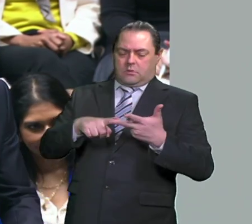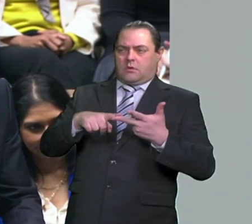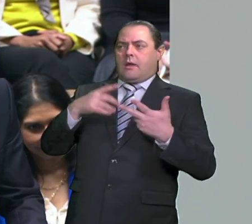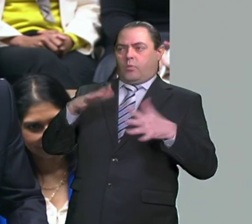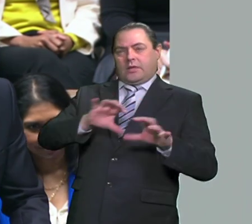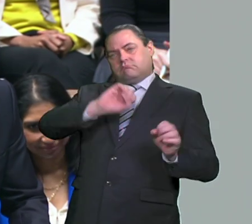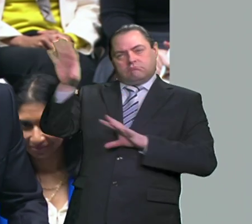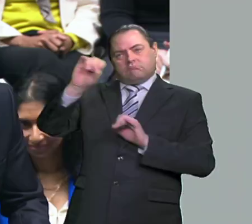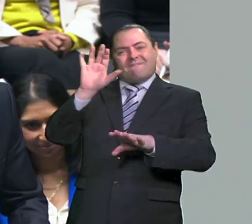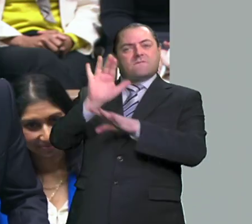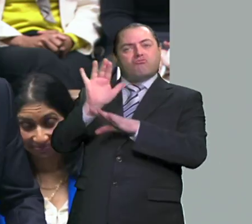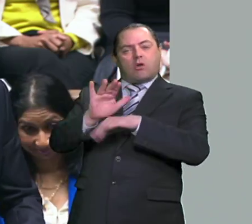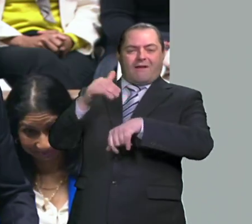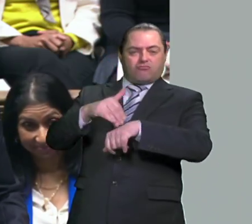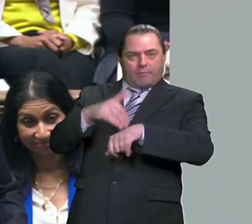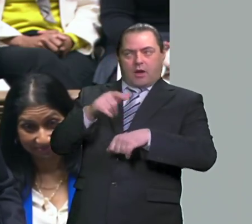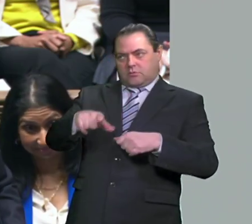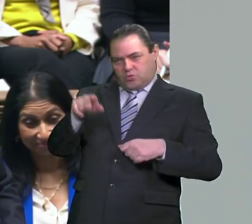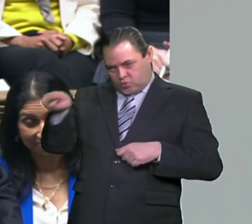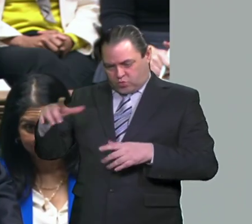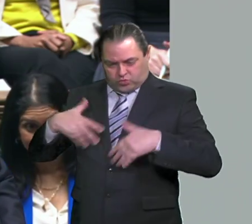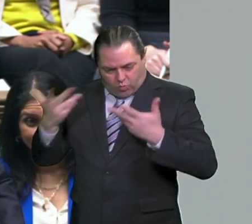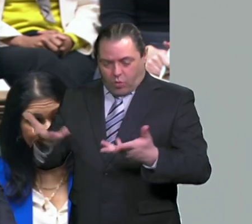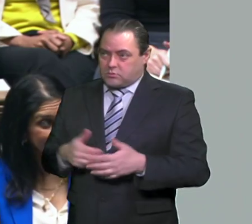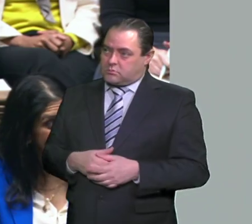We are deporting foreign offenders as we speak—they oppose it.